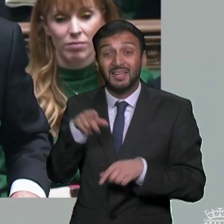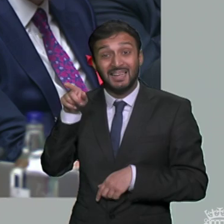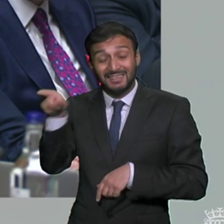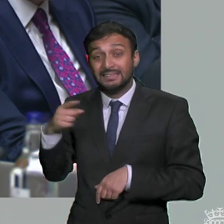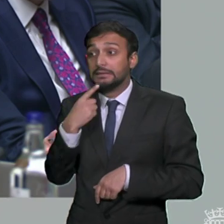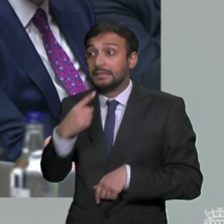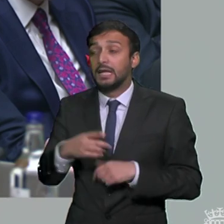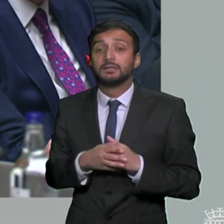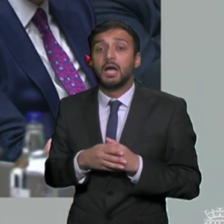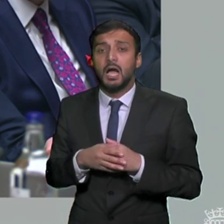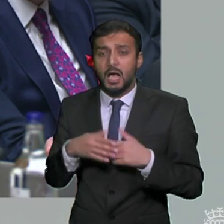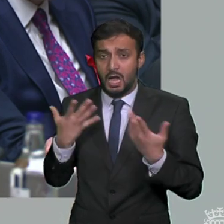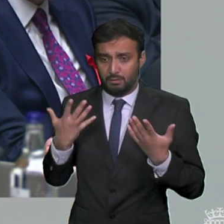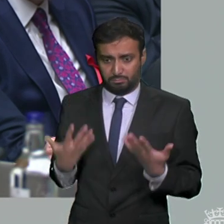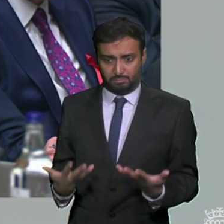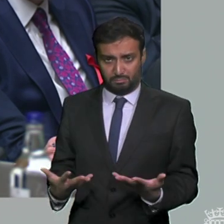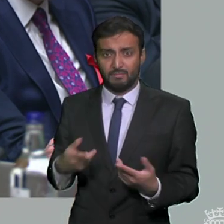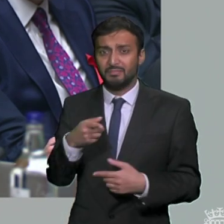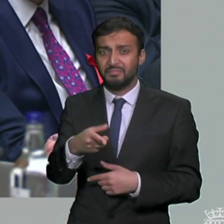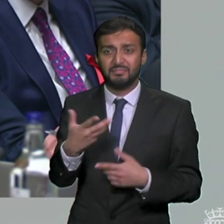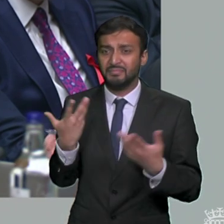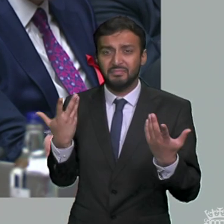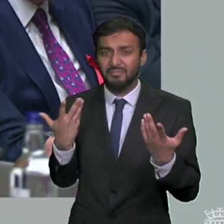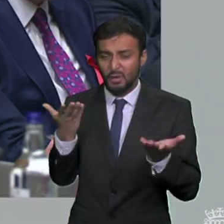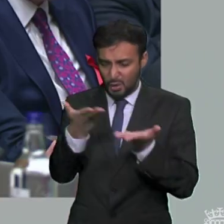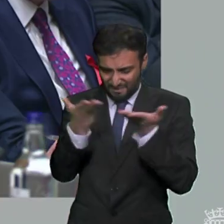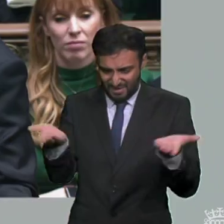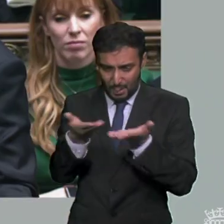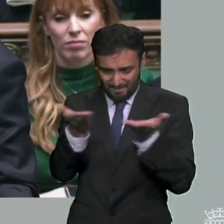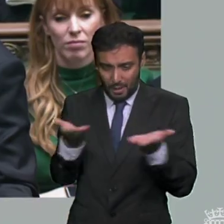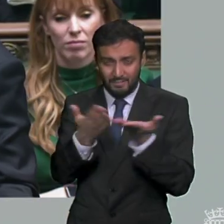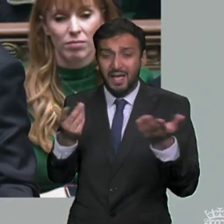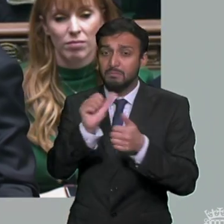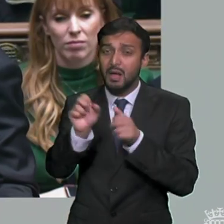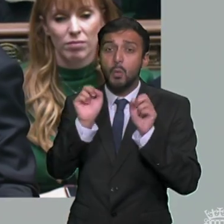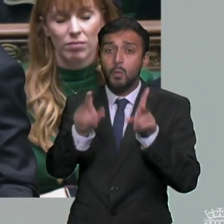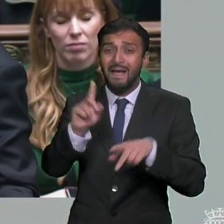—of ending what he described as “burning injustices”—than scrapping these handouts.